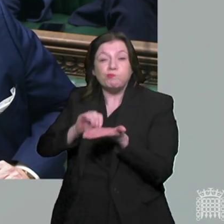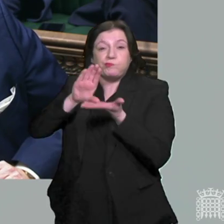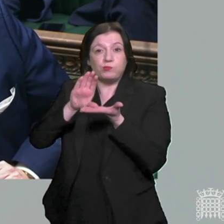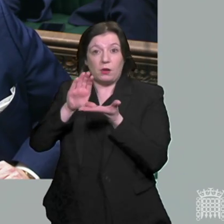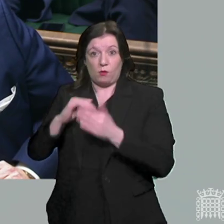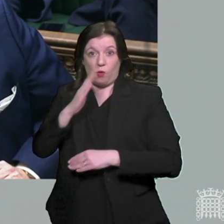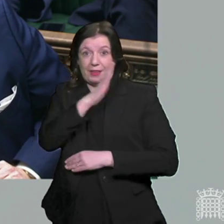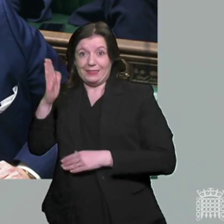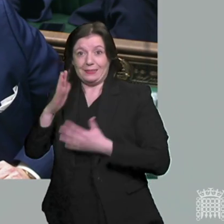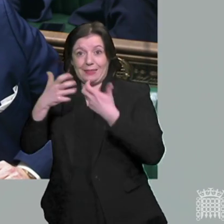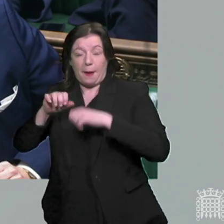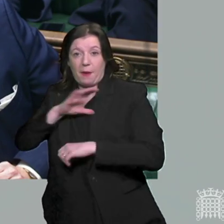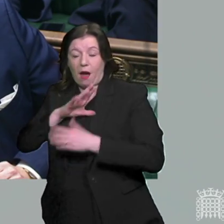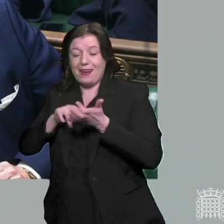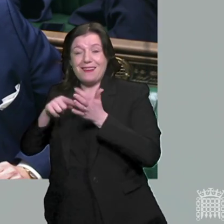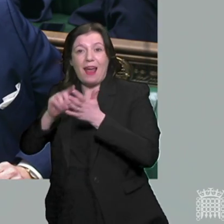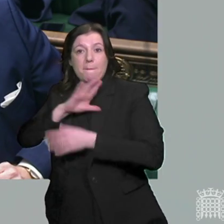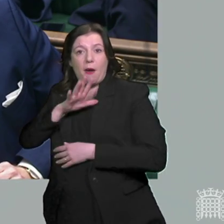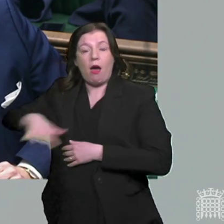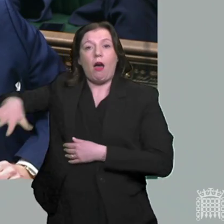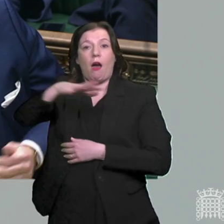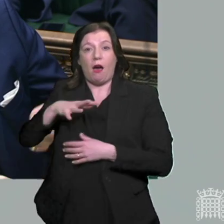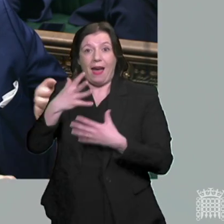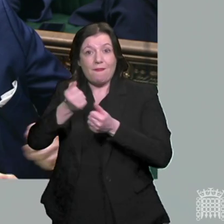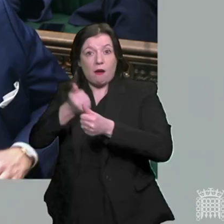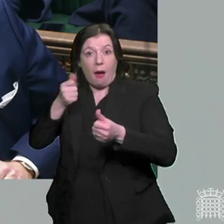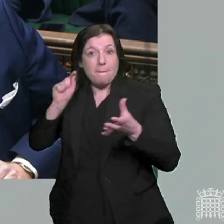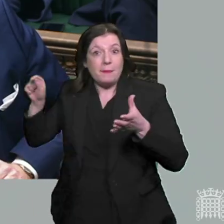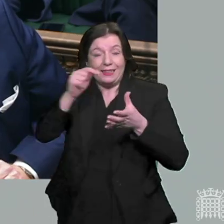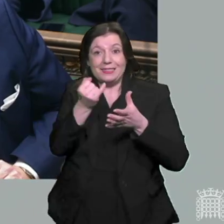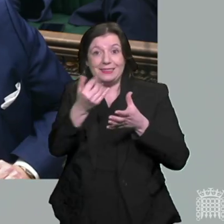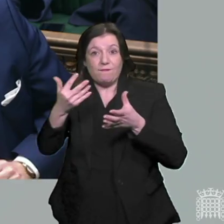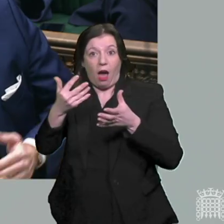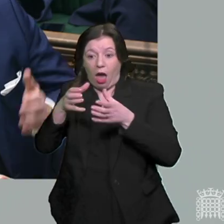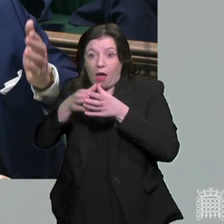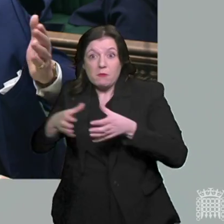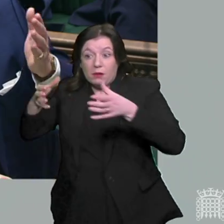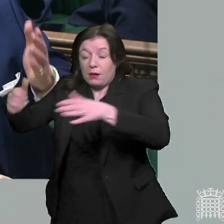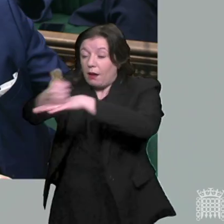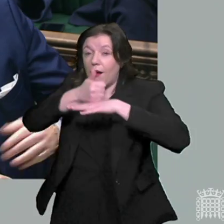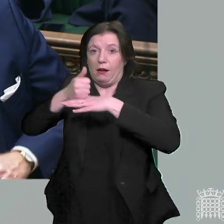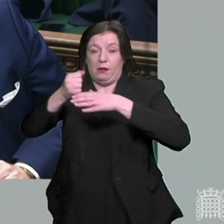The NETPark North East Technology Park, home to 65 growing companies, has just announced its third phase.